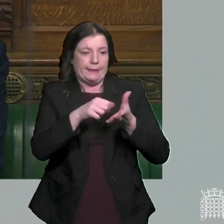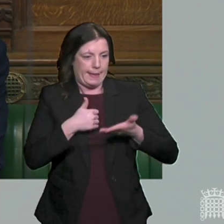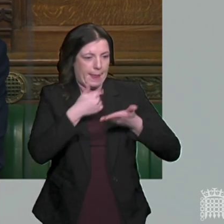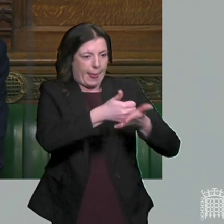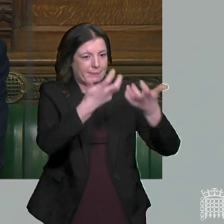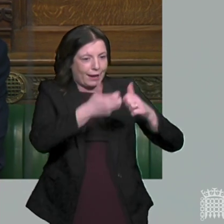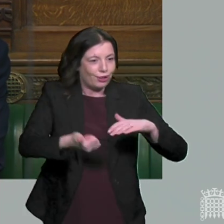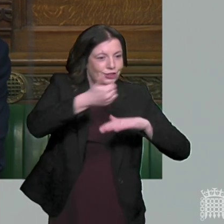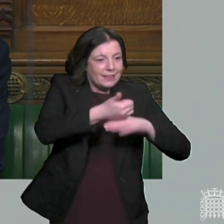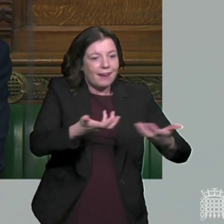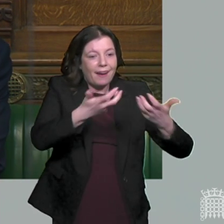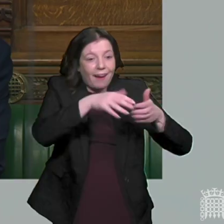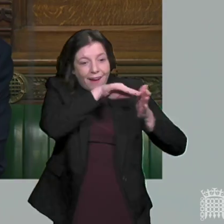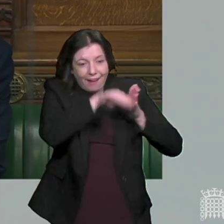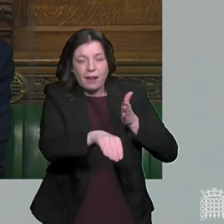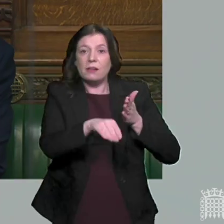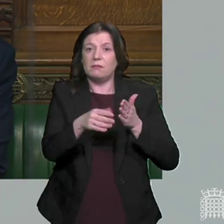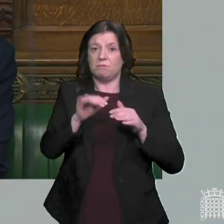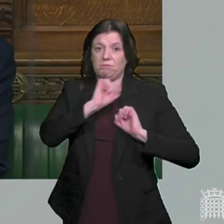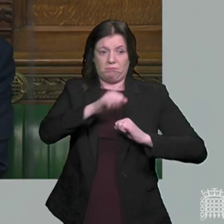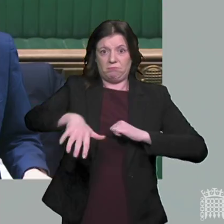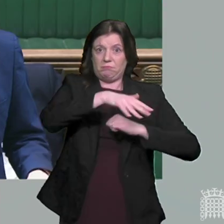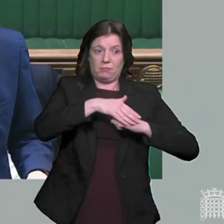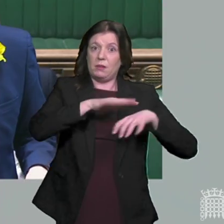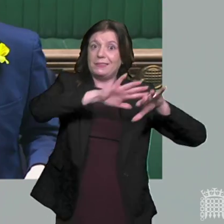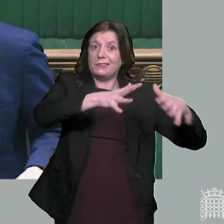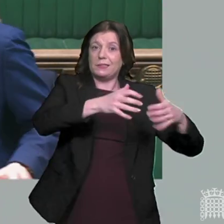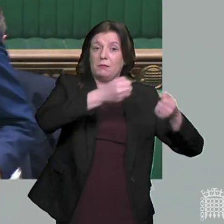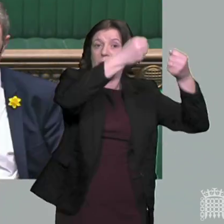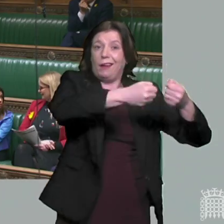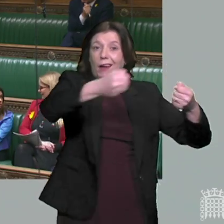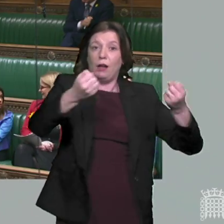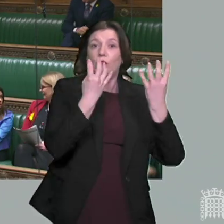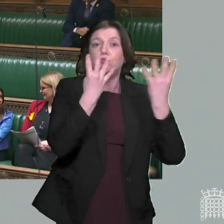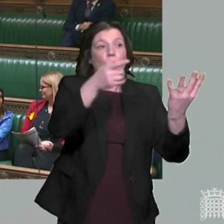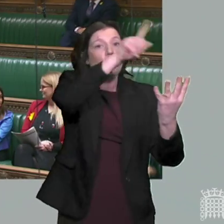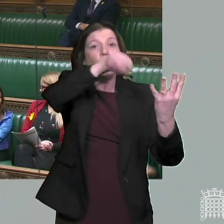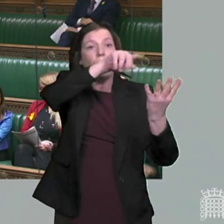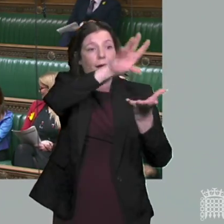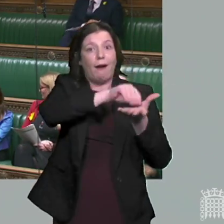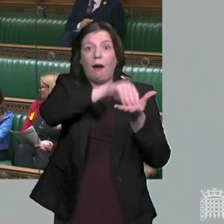Of course, the opportunities for floating offshore wind in that region could be critical too.